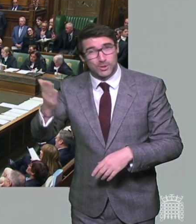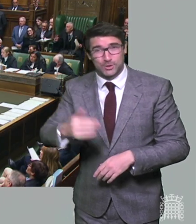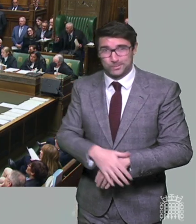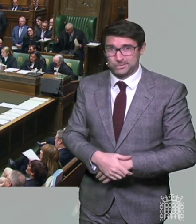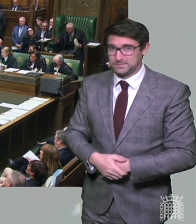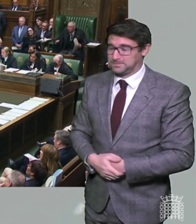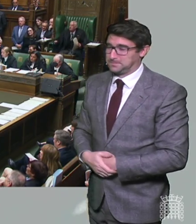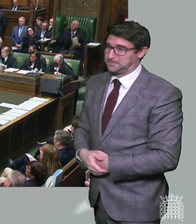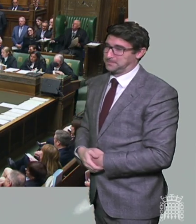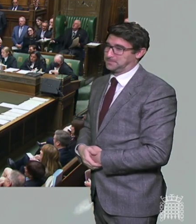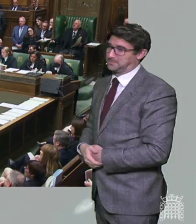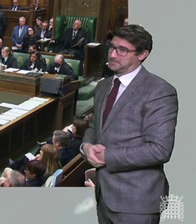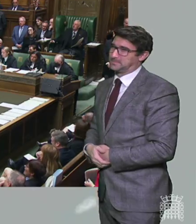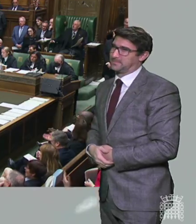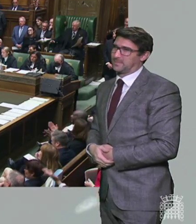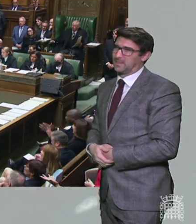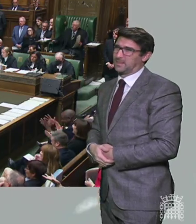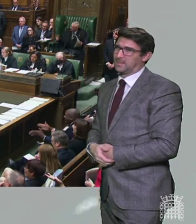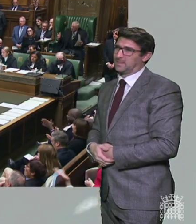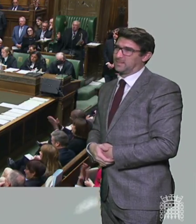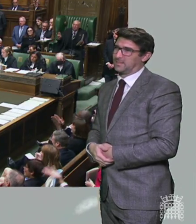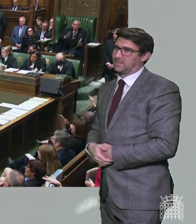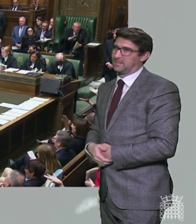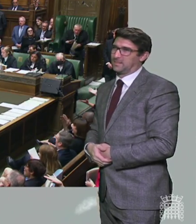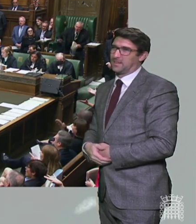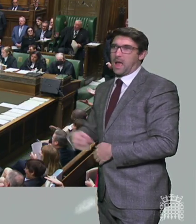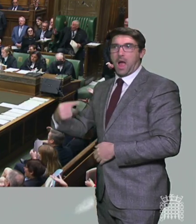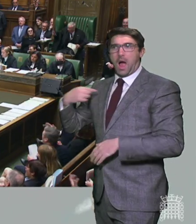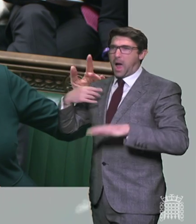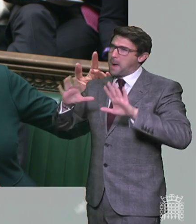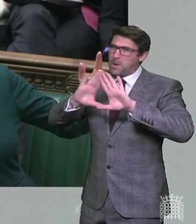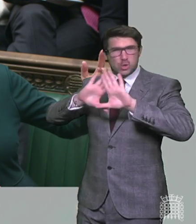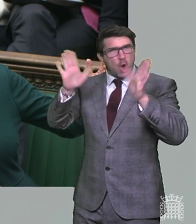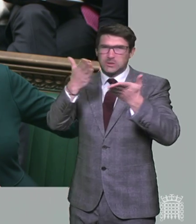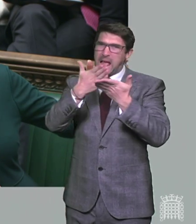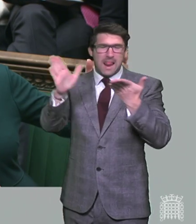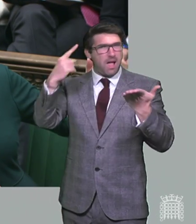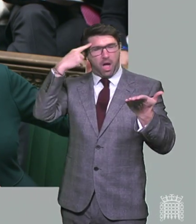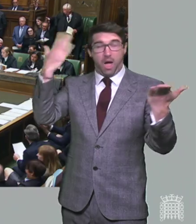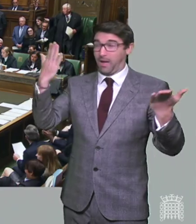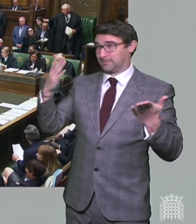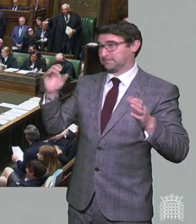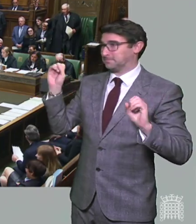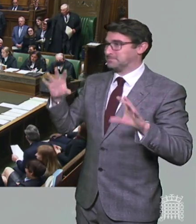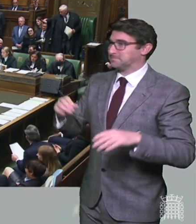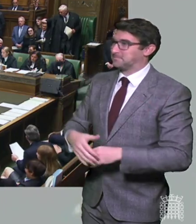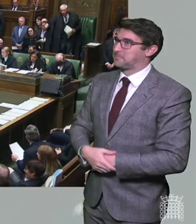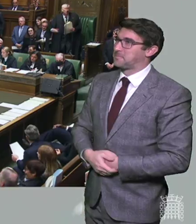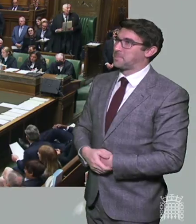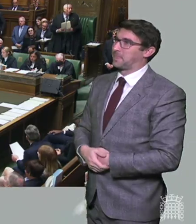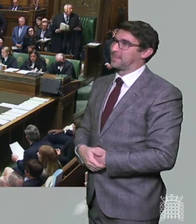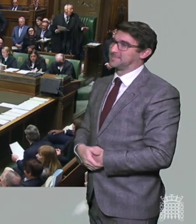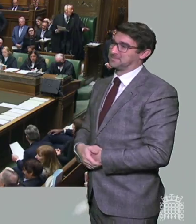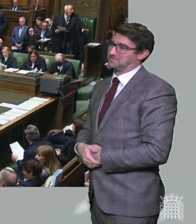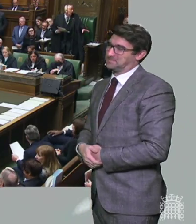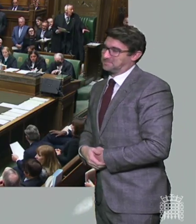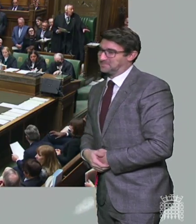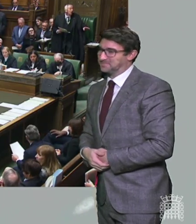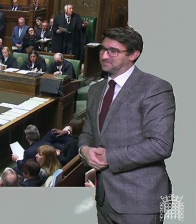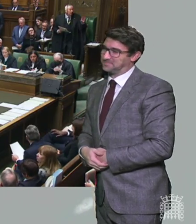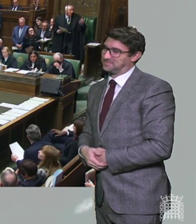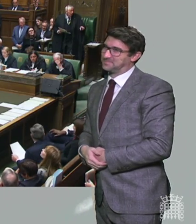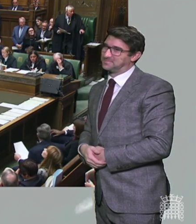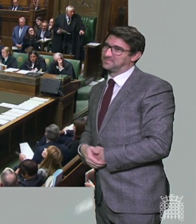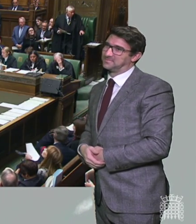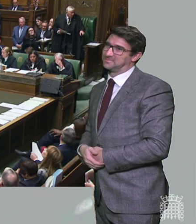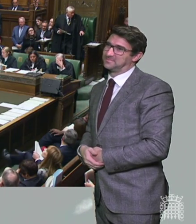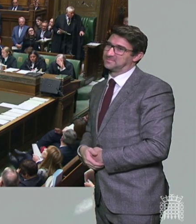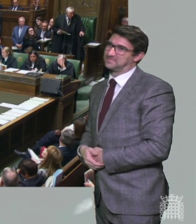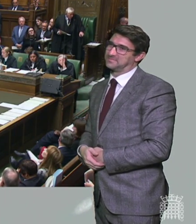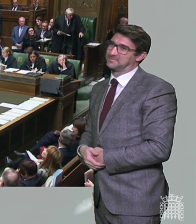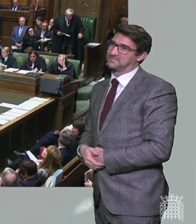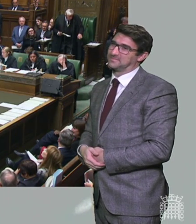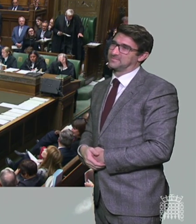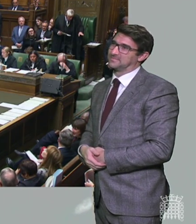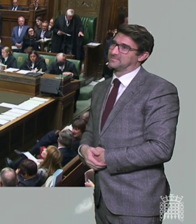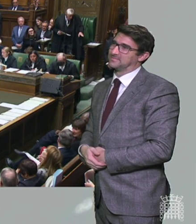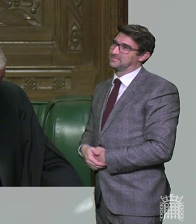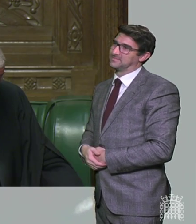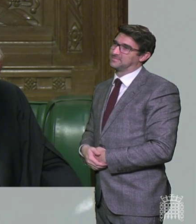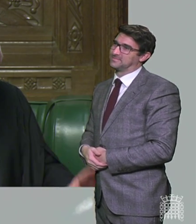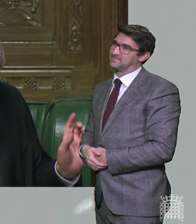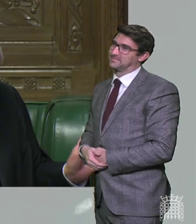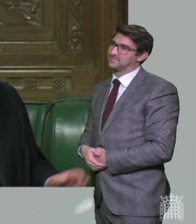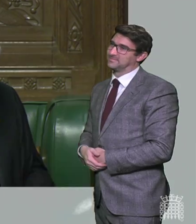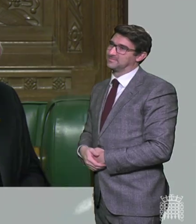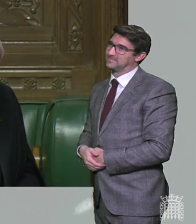Order. We do not want an early